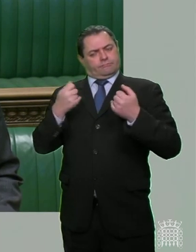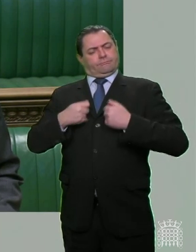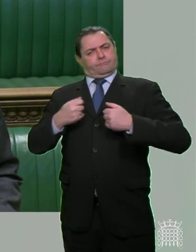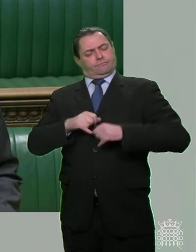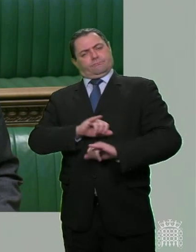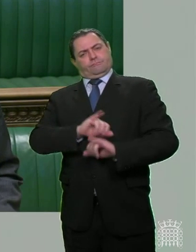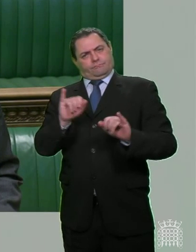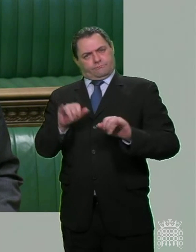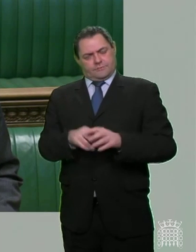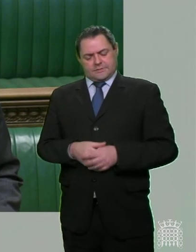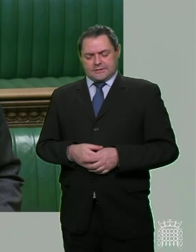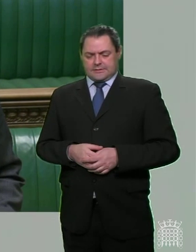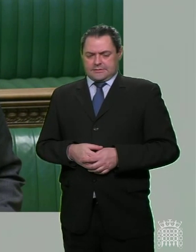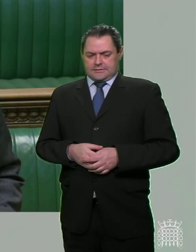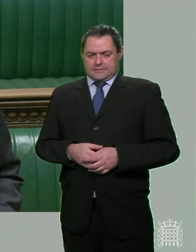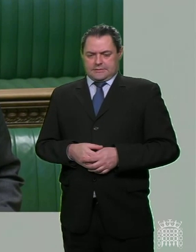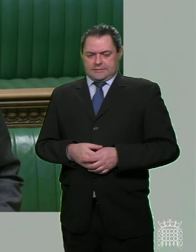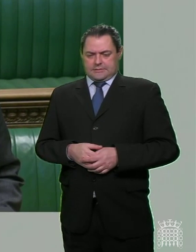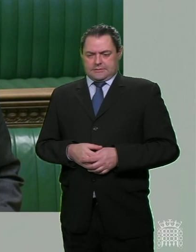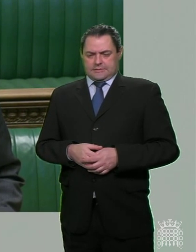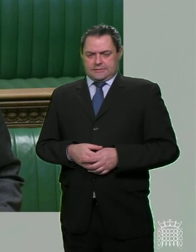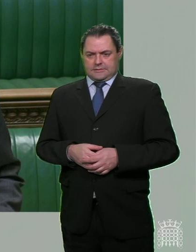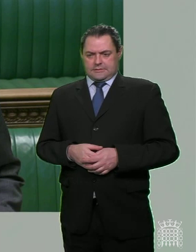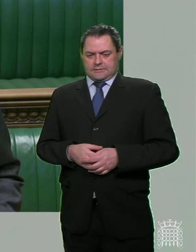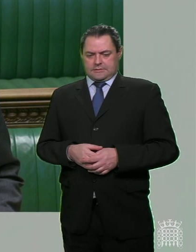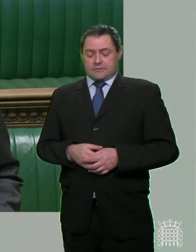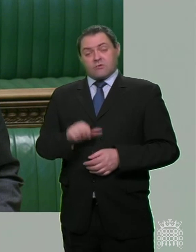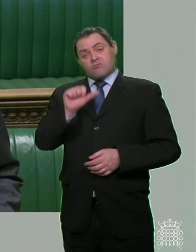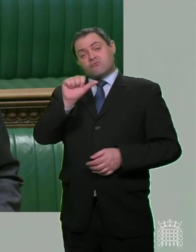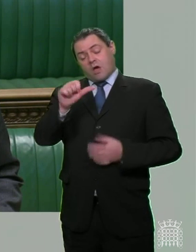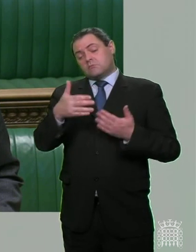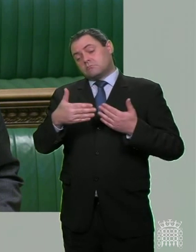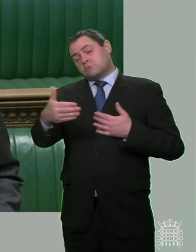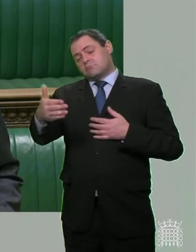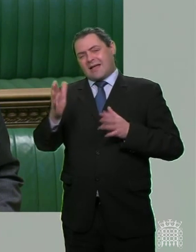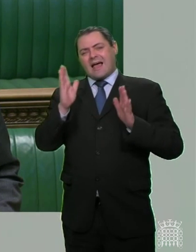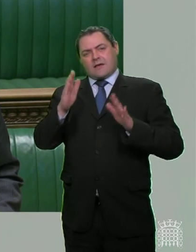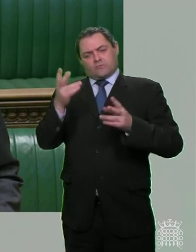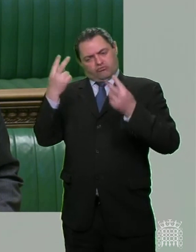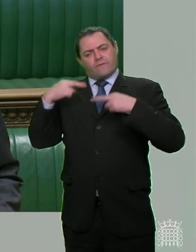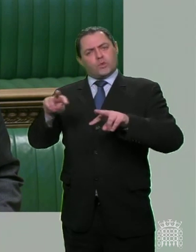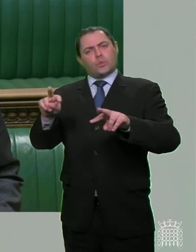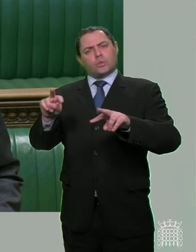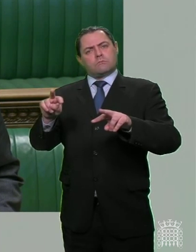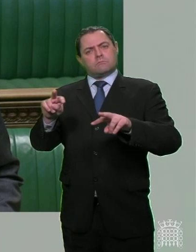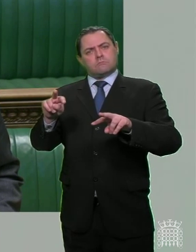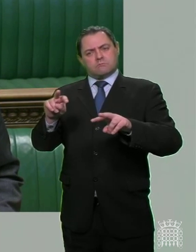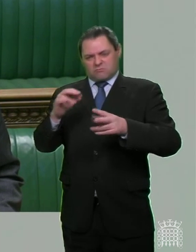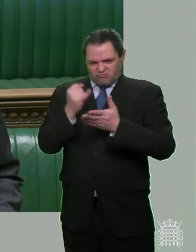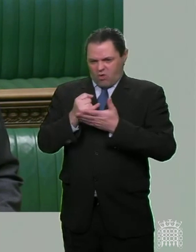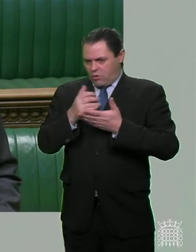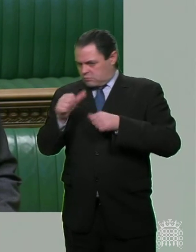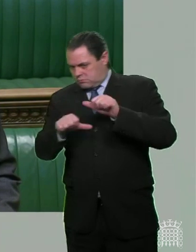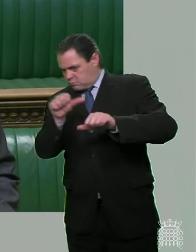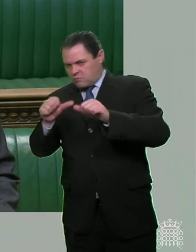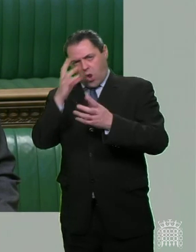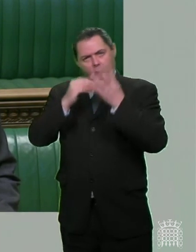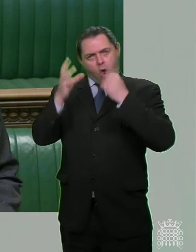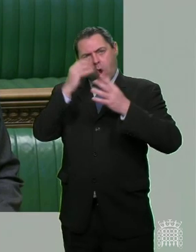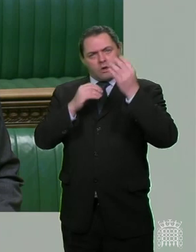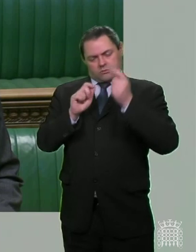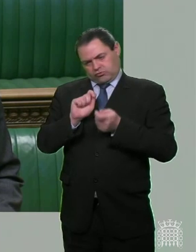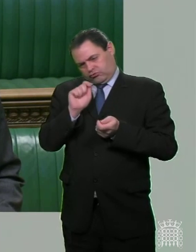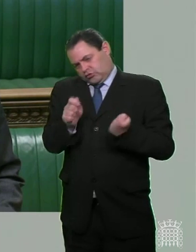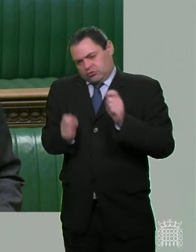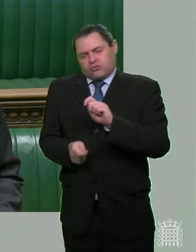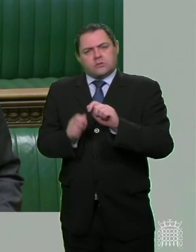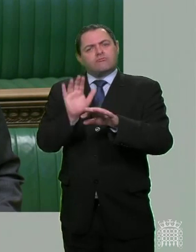Yes, there will indeed be a time when we must learn the lessons of what has happened, reflect on them and prepare.